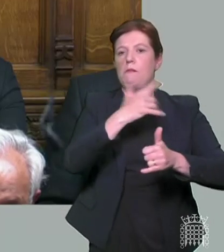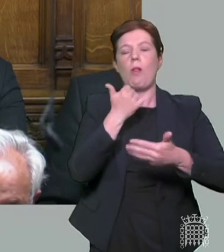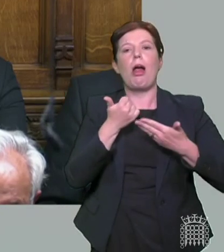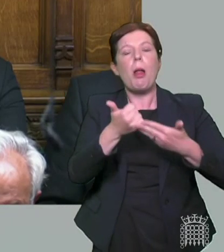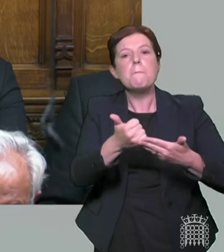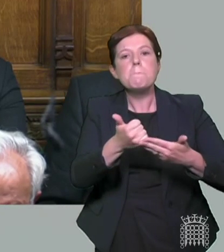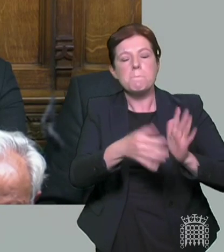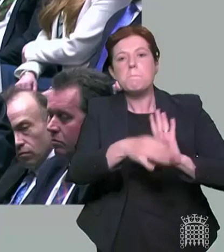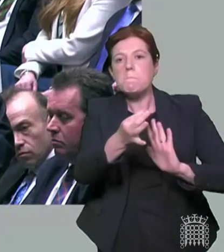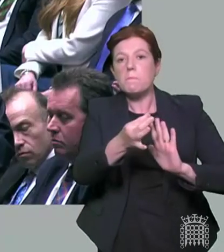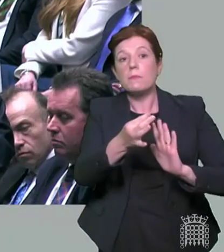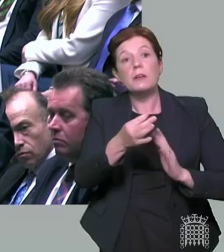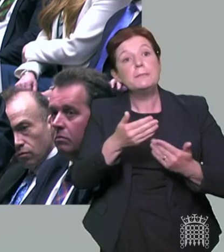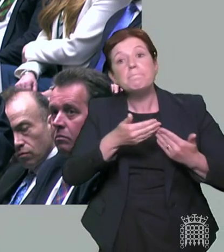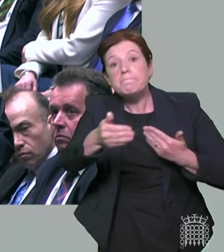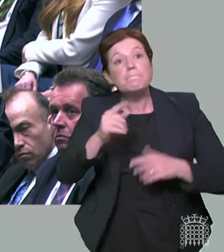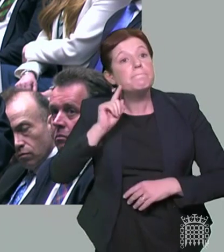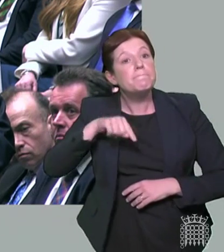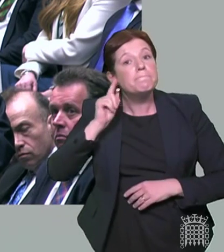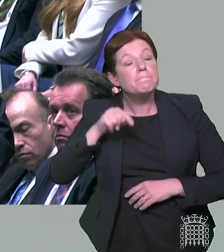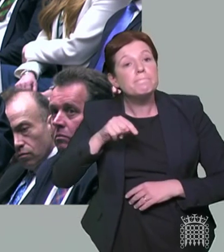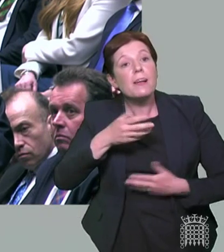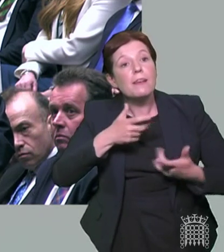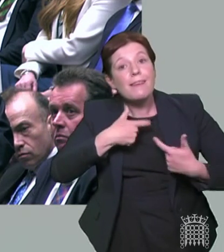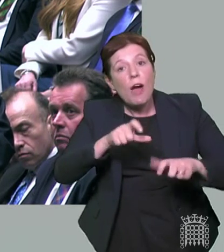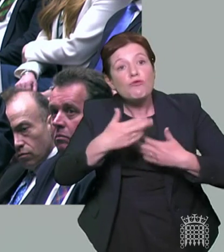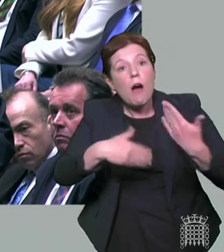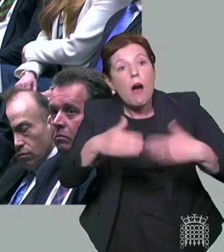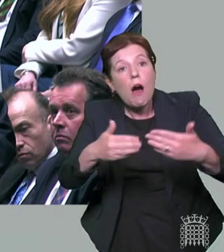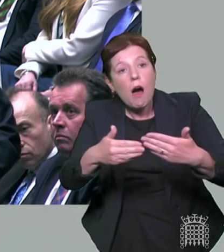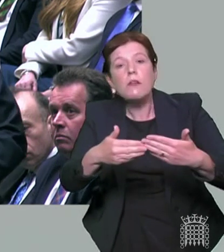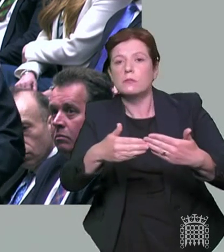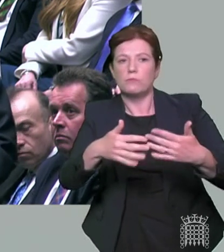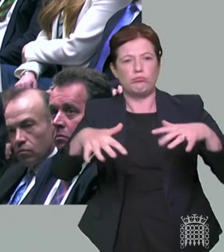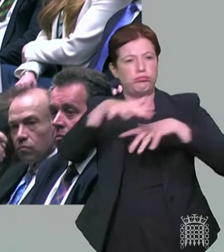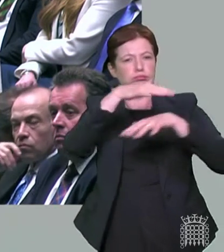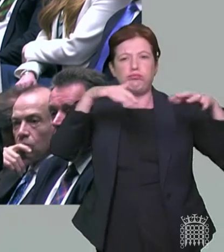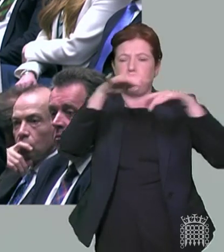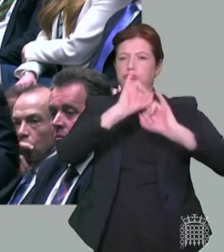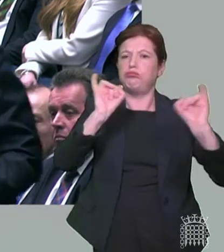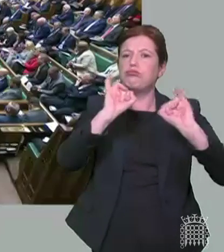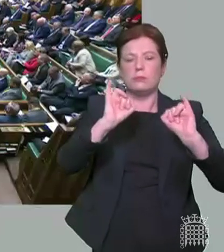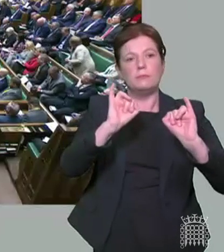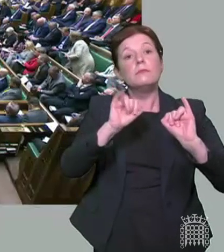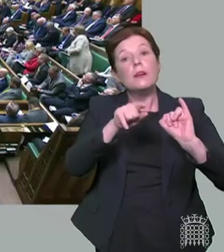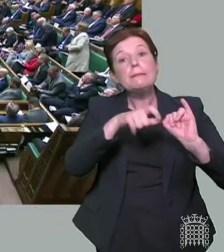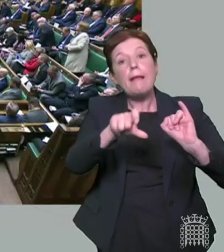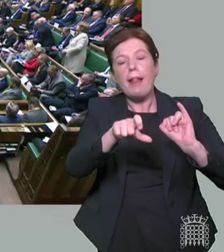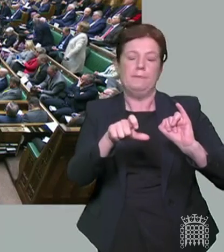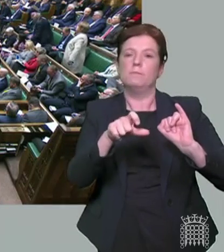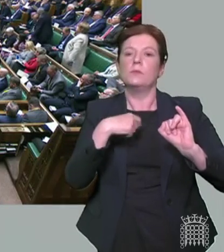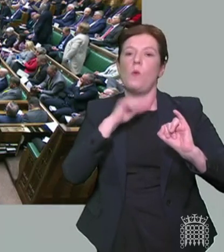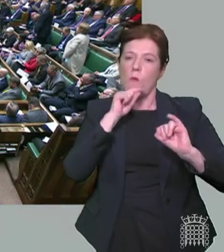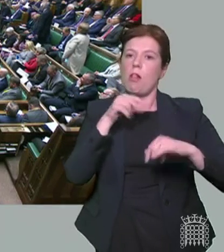If it is necessary to take further action to remove those malodorous vapours, we will do so.